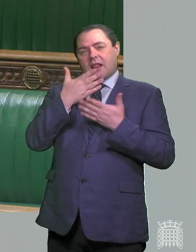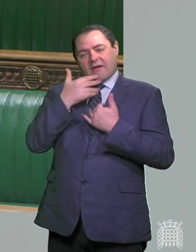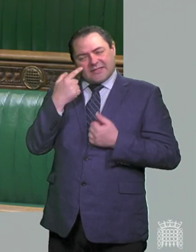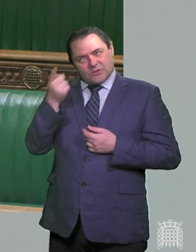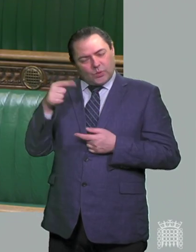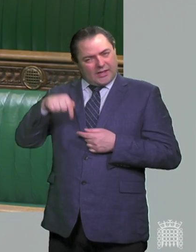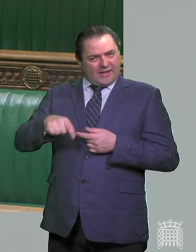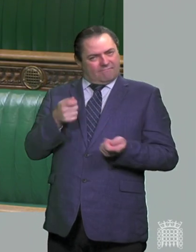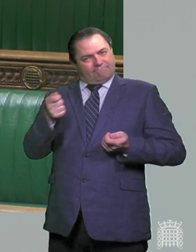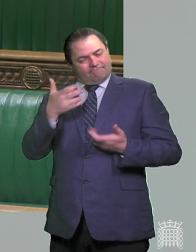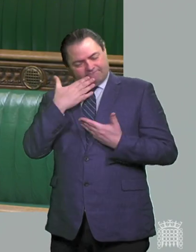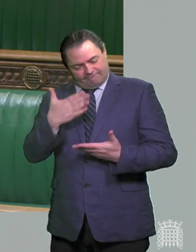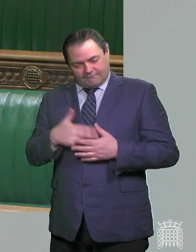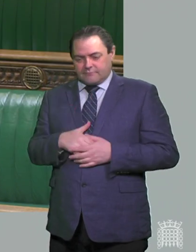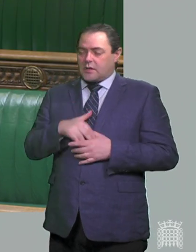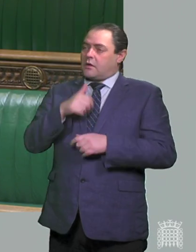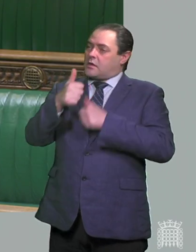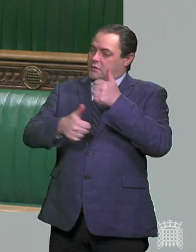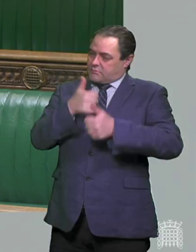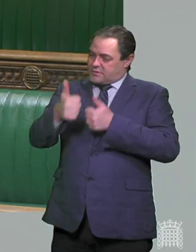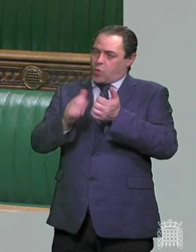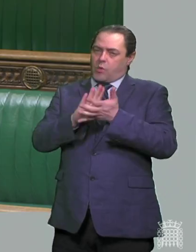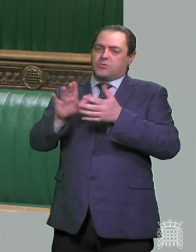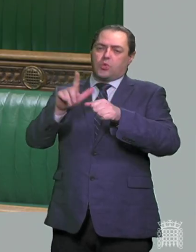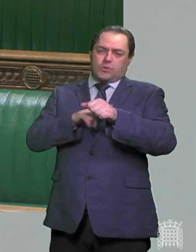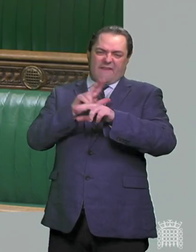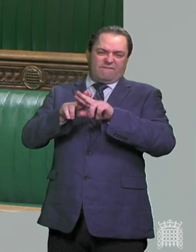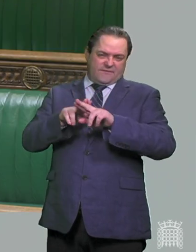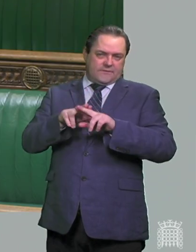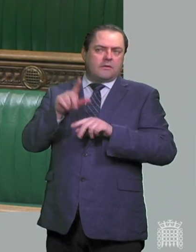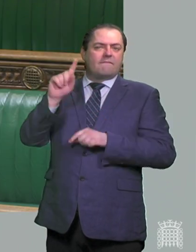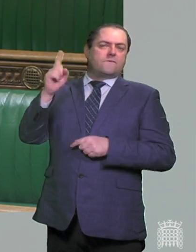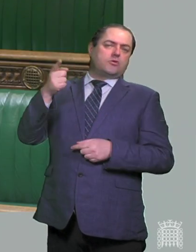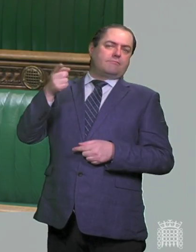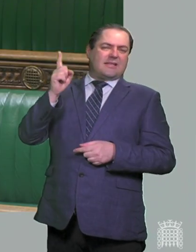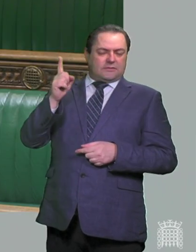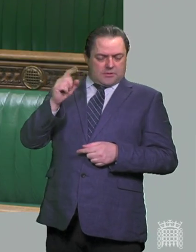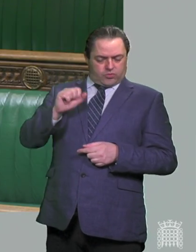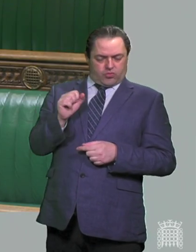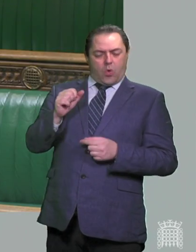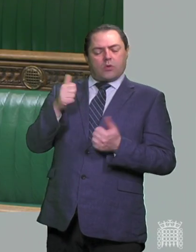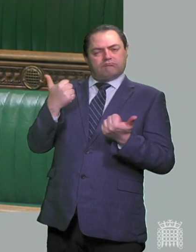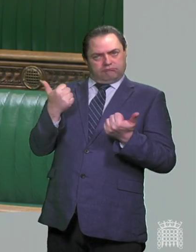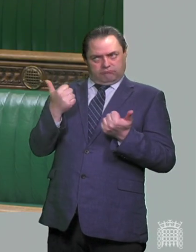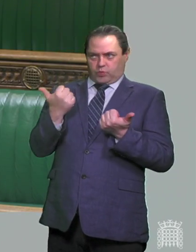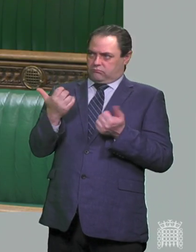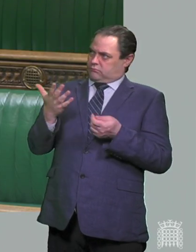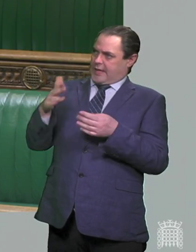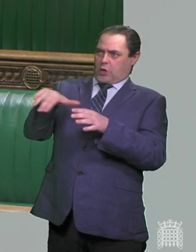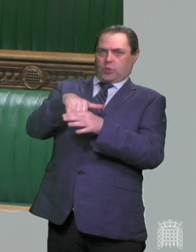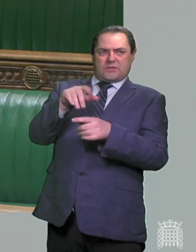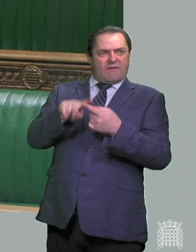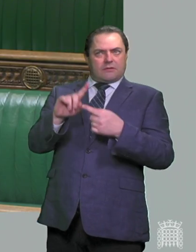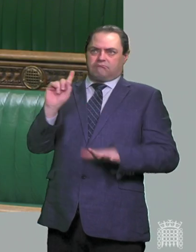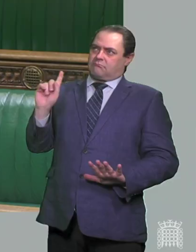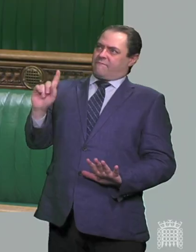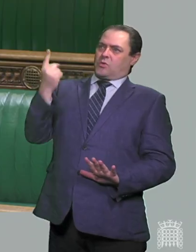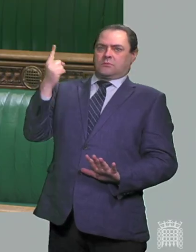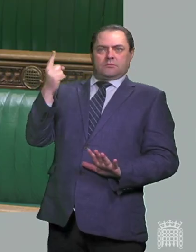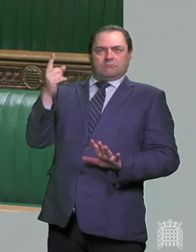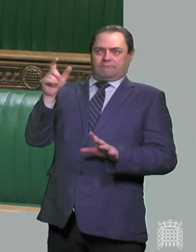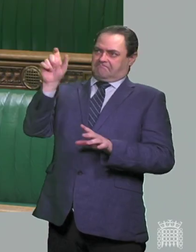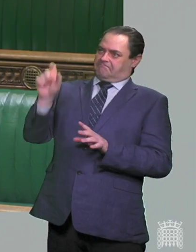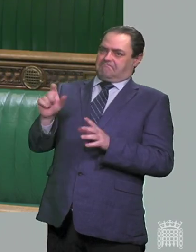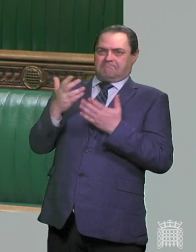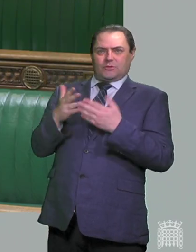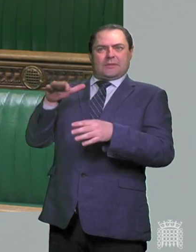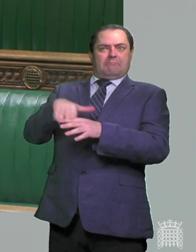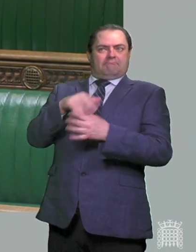I add my congratulations to Humza Yousaf on becoming First Minister of Scotland, and I recognise the inclusive and historic nature of his appointment.